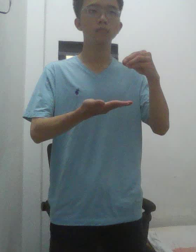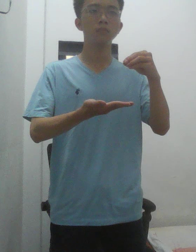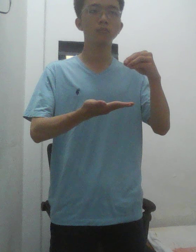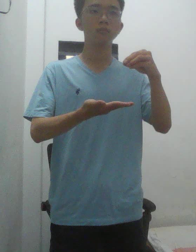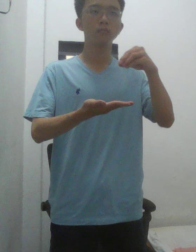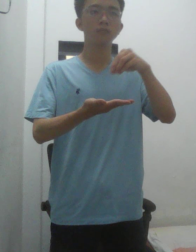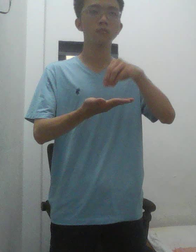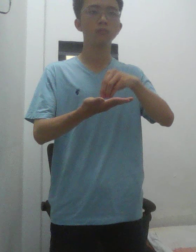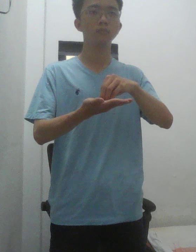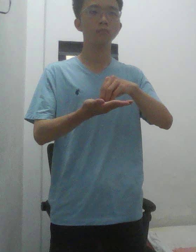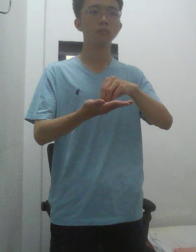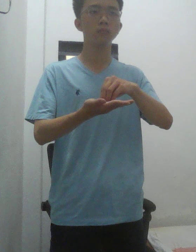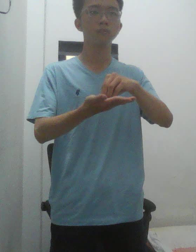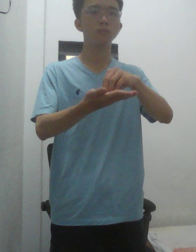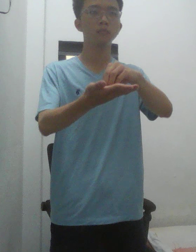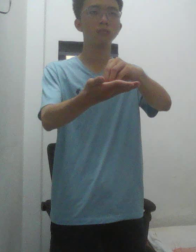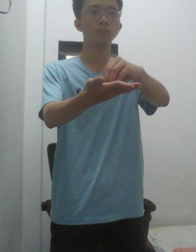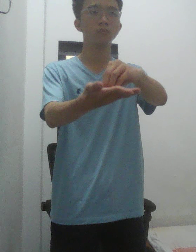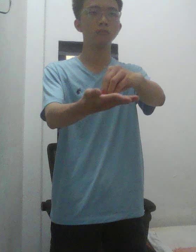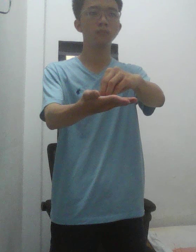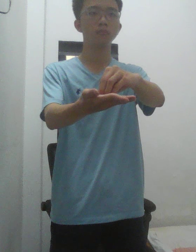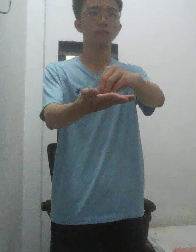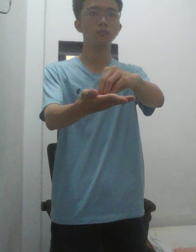san pham